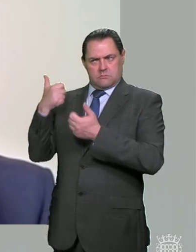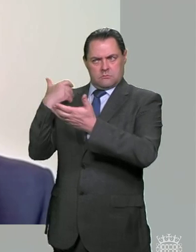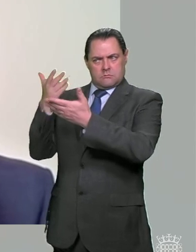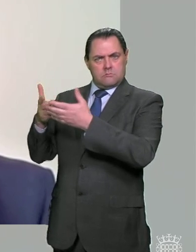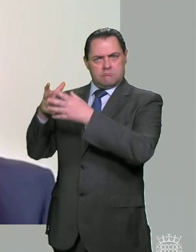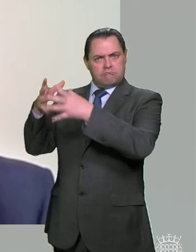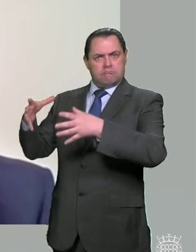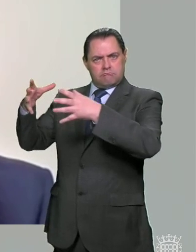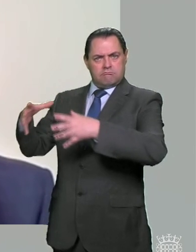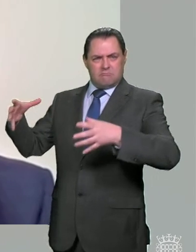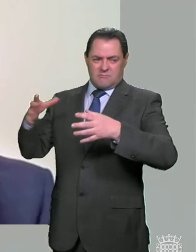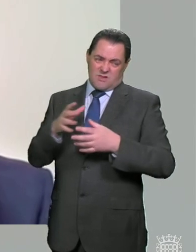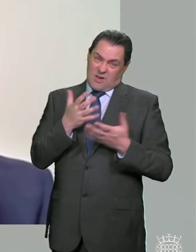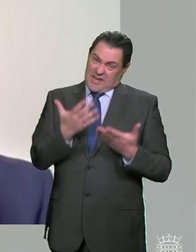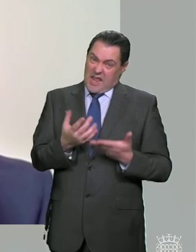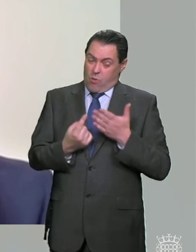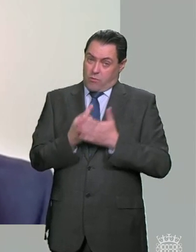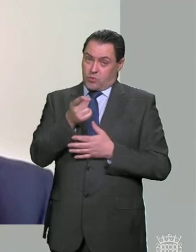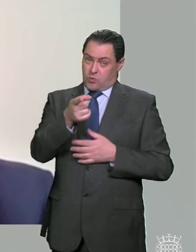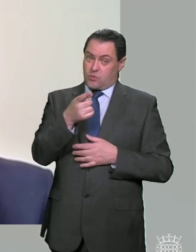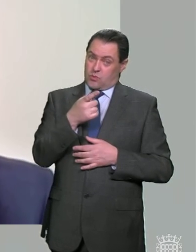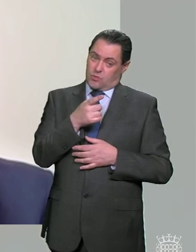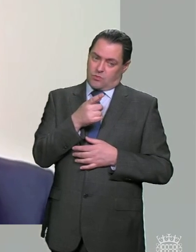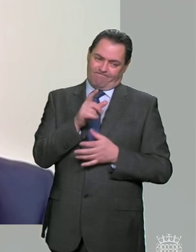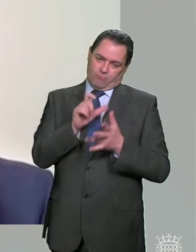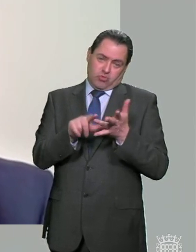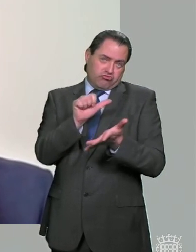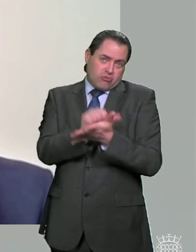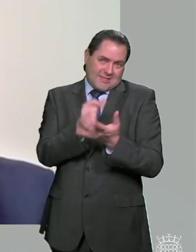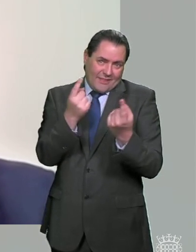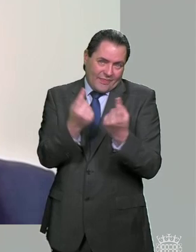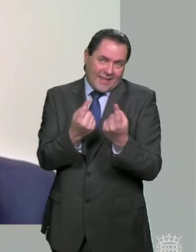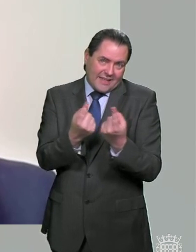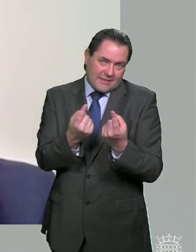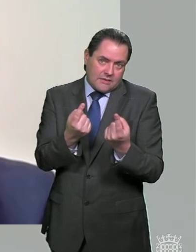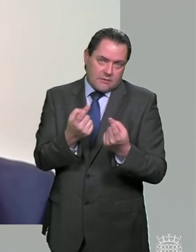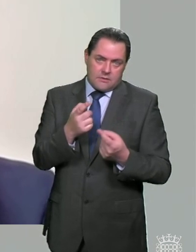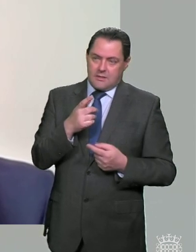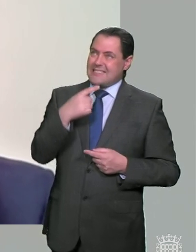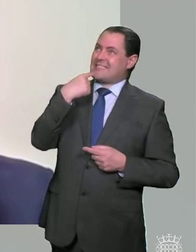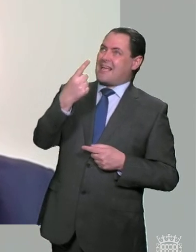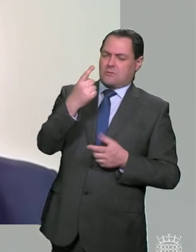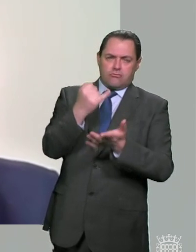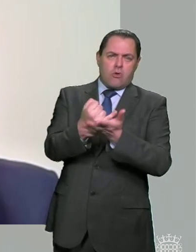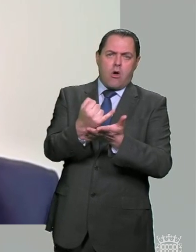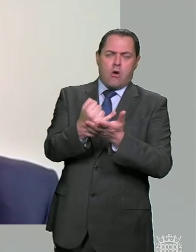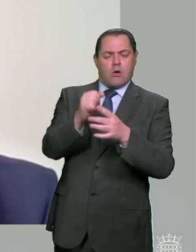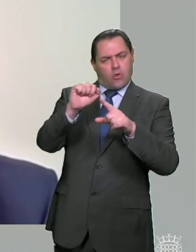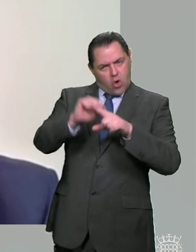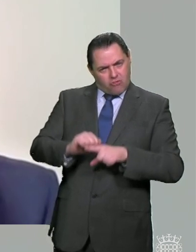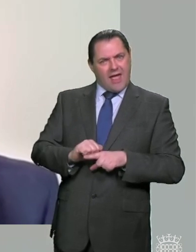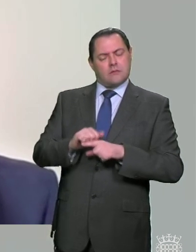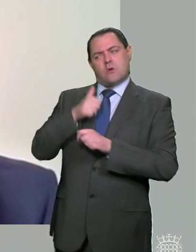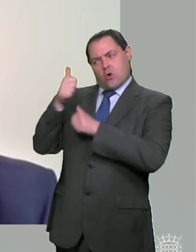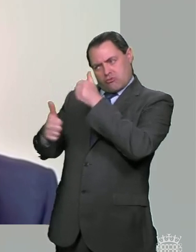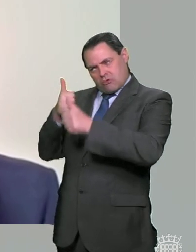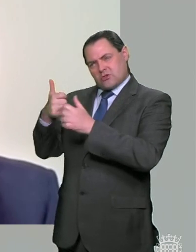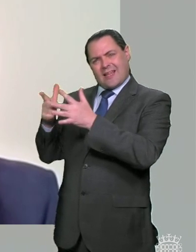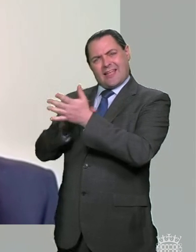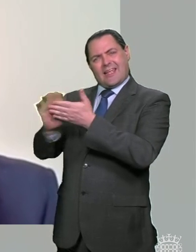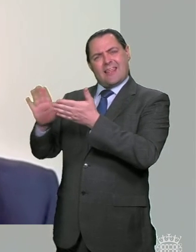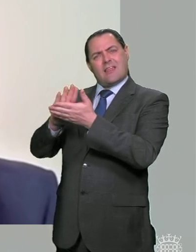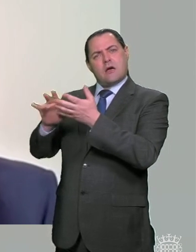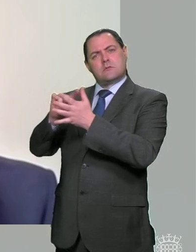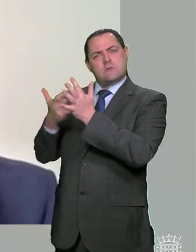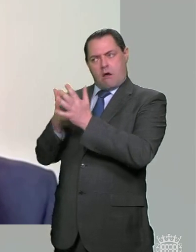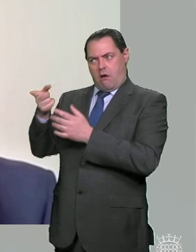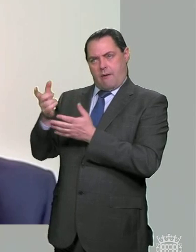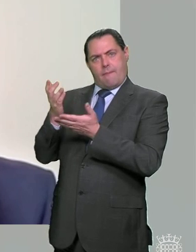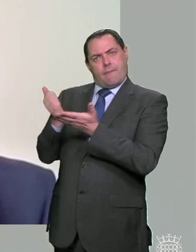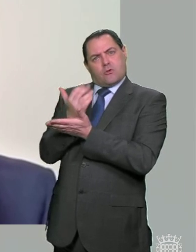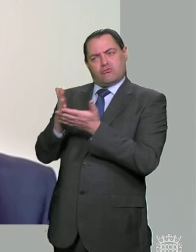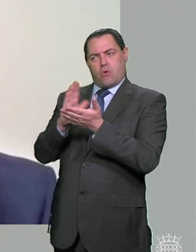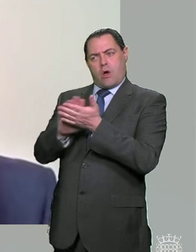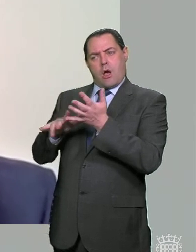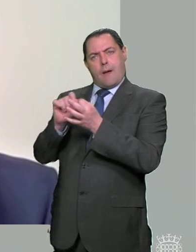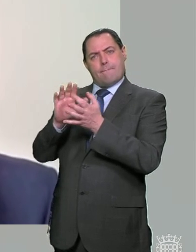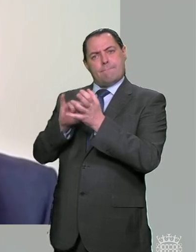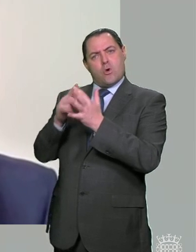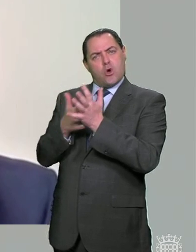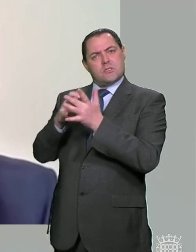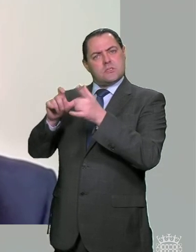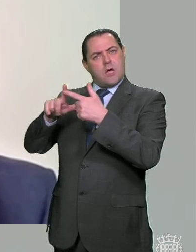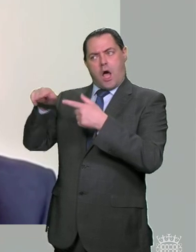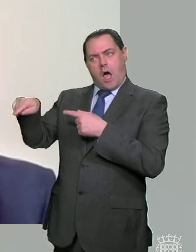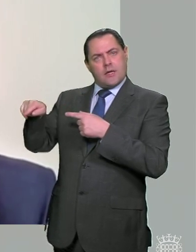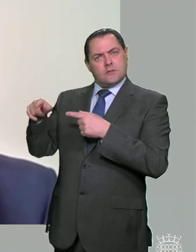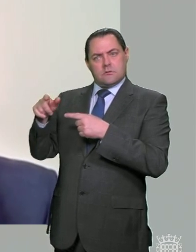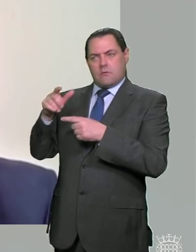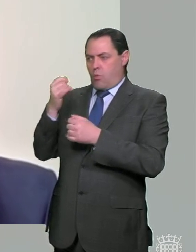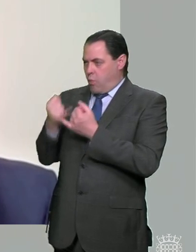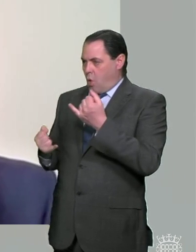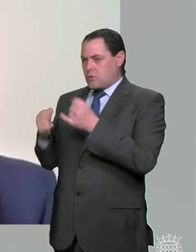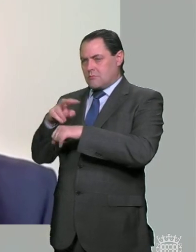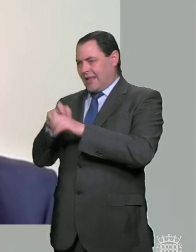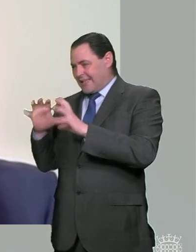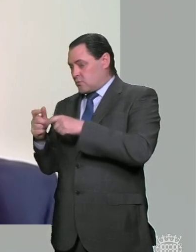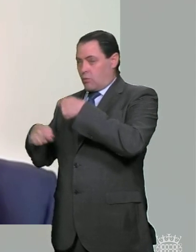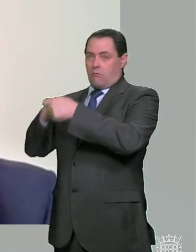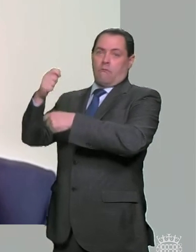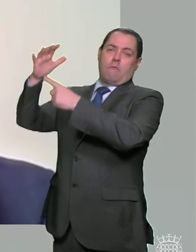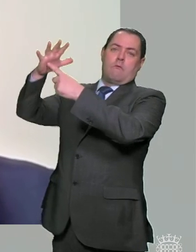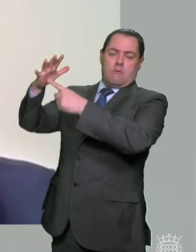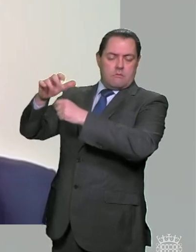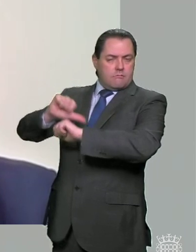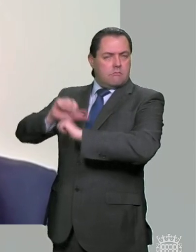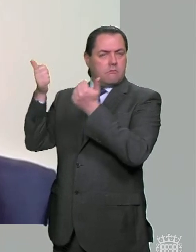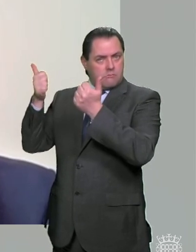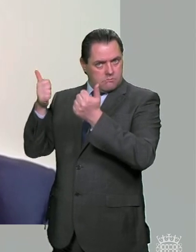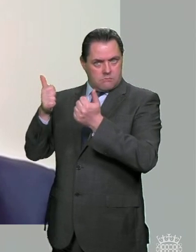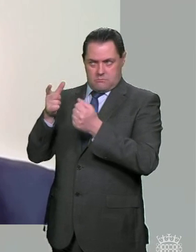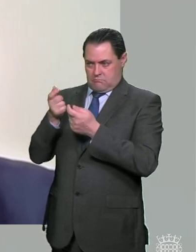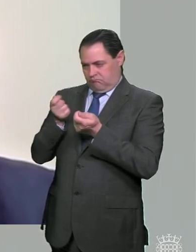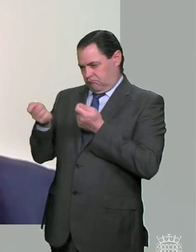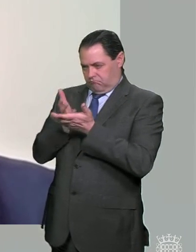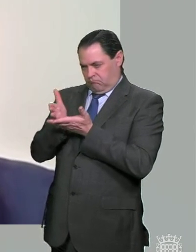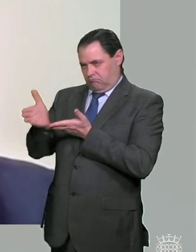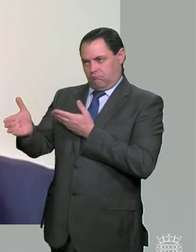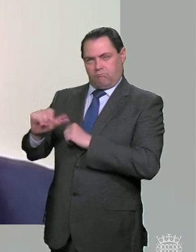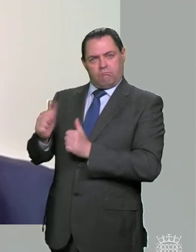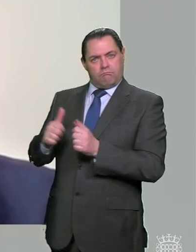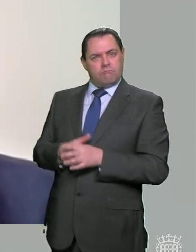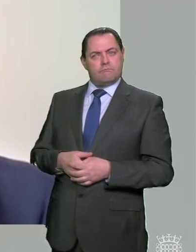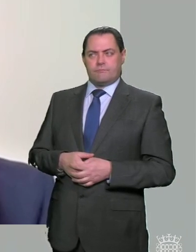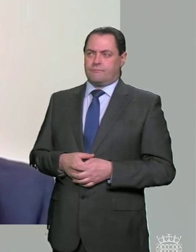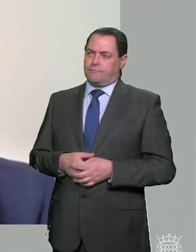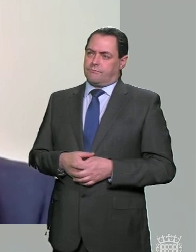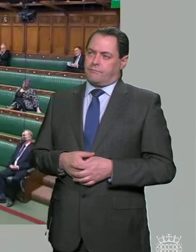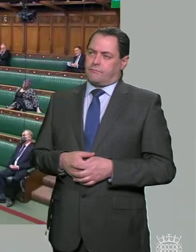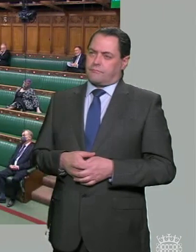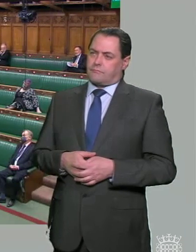Will the Prime Minister take this opportunity to do the decent thing: correct the record and congratulate Keith Hunter on taking Humberside police from the worst-performing force to one of the best in his time as police and crime commissioner?